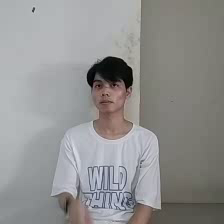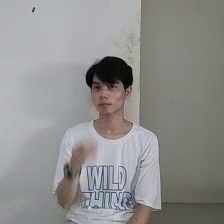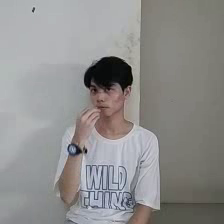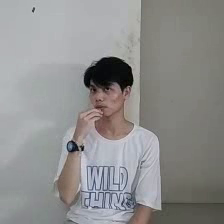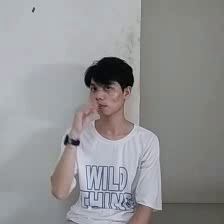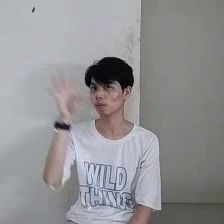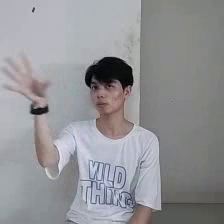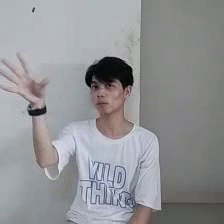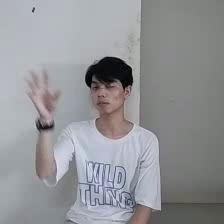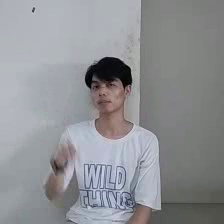Khai báo